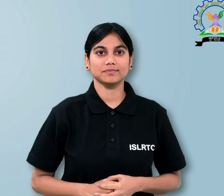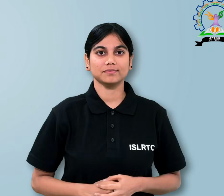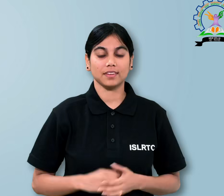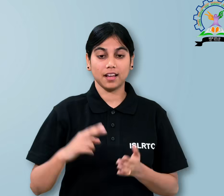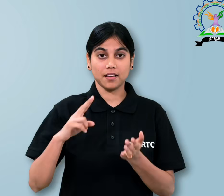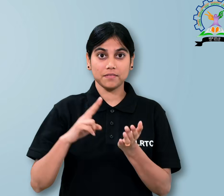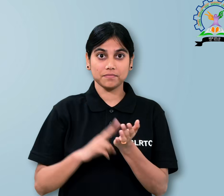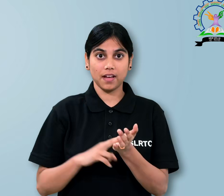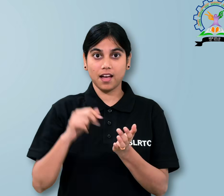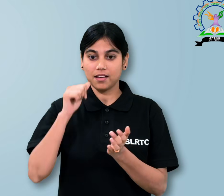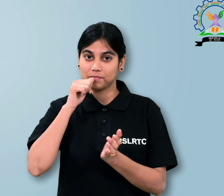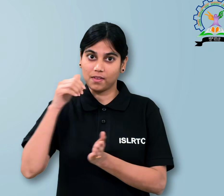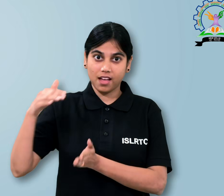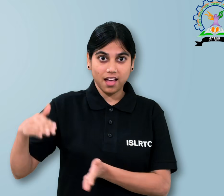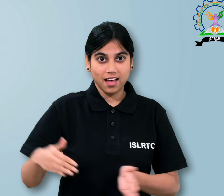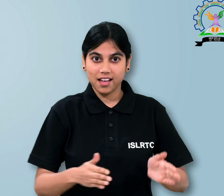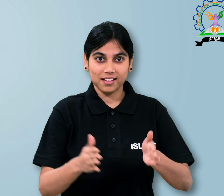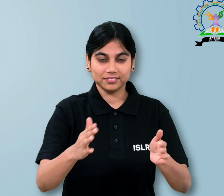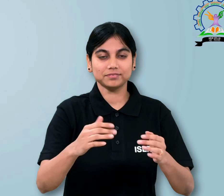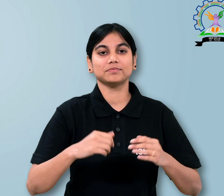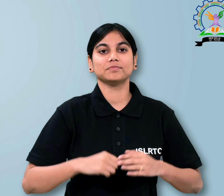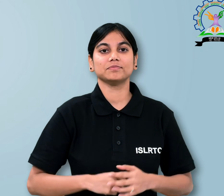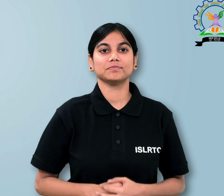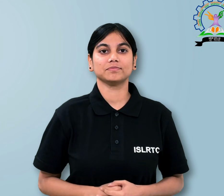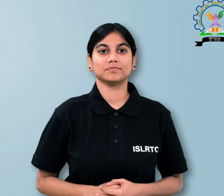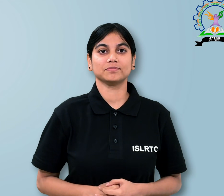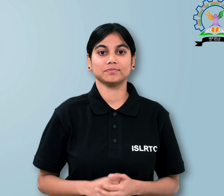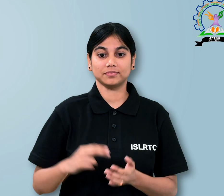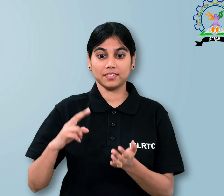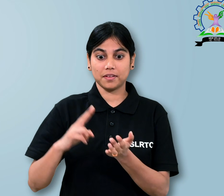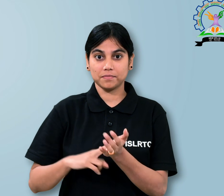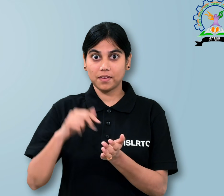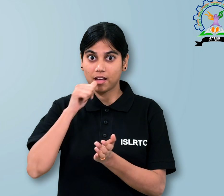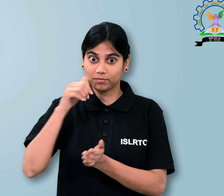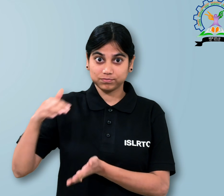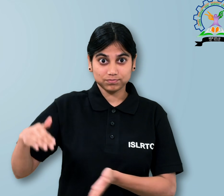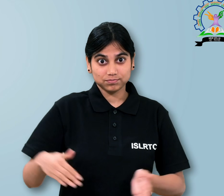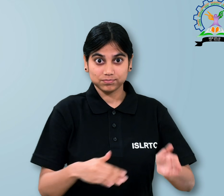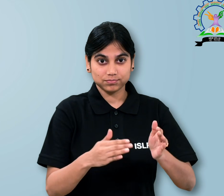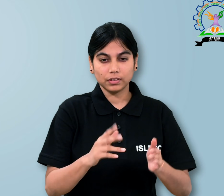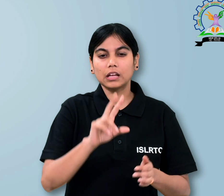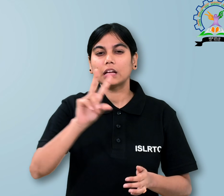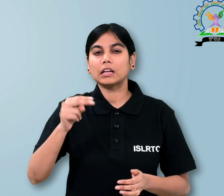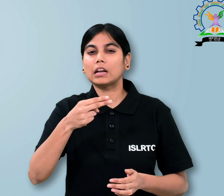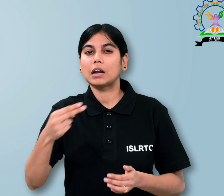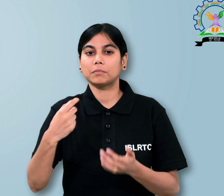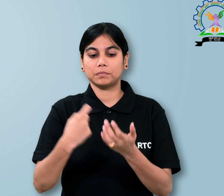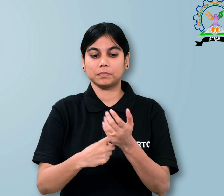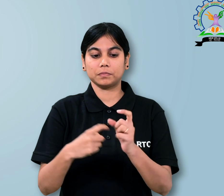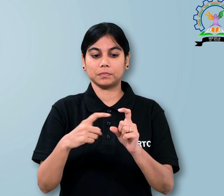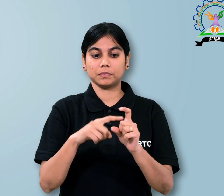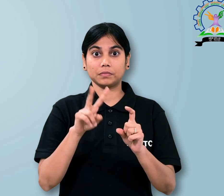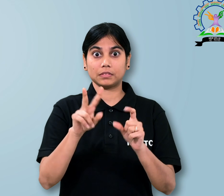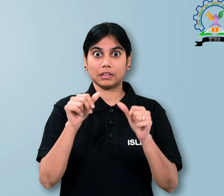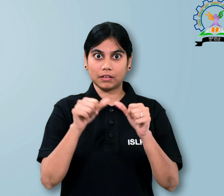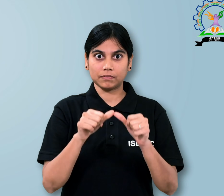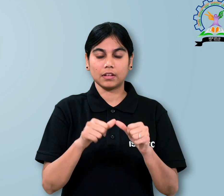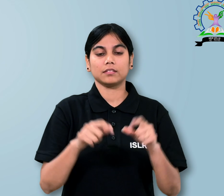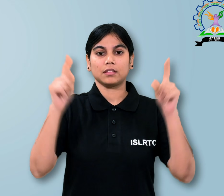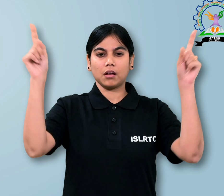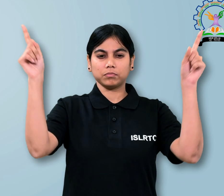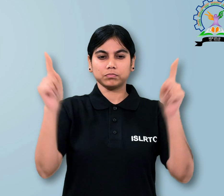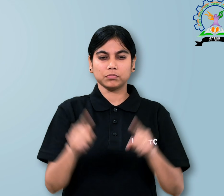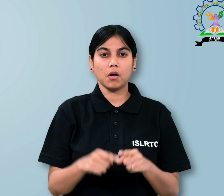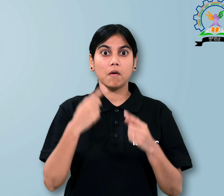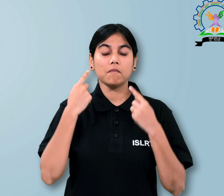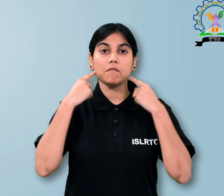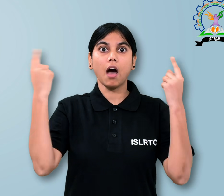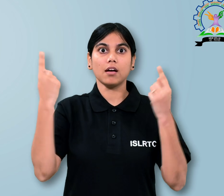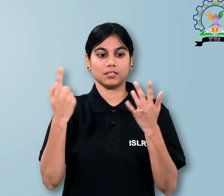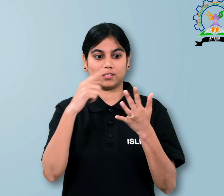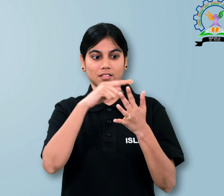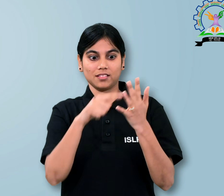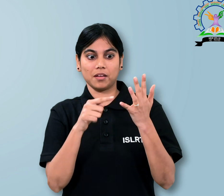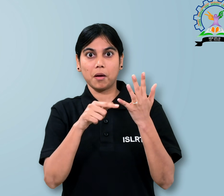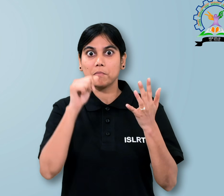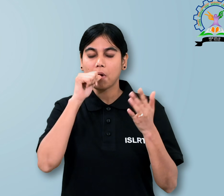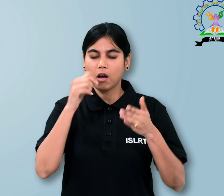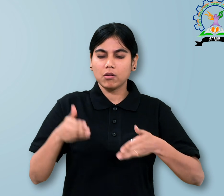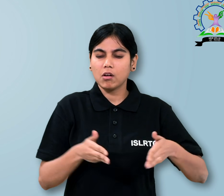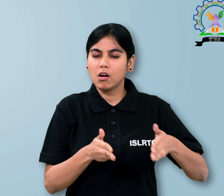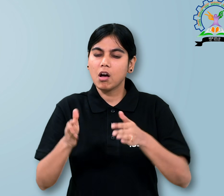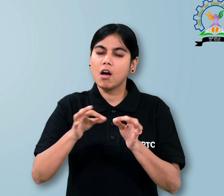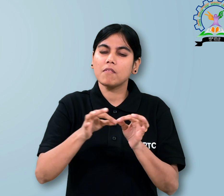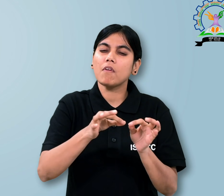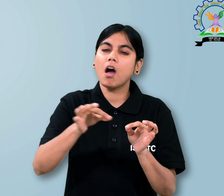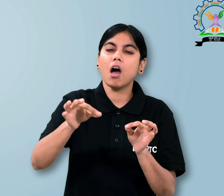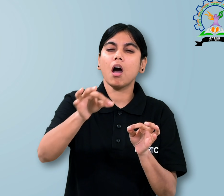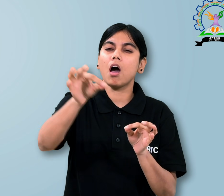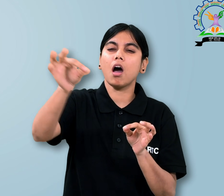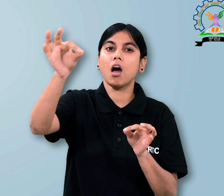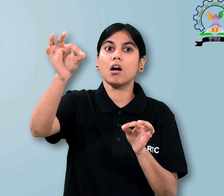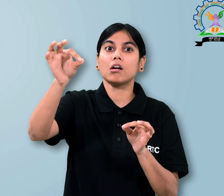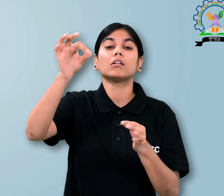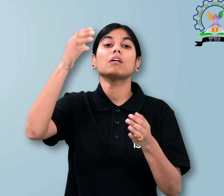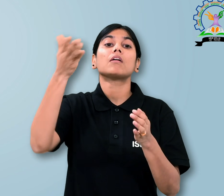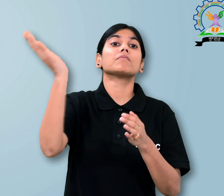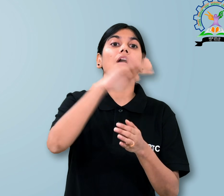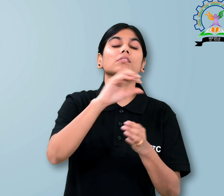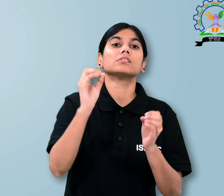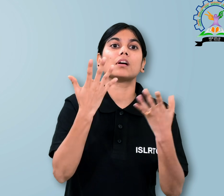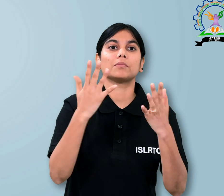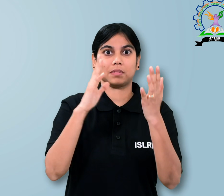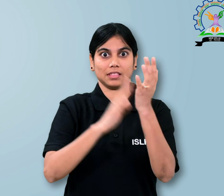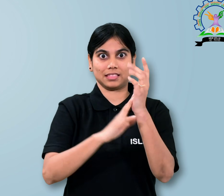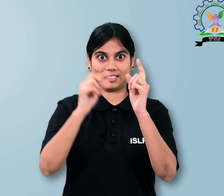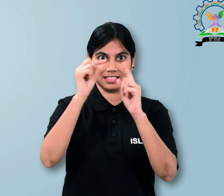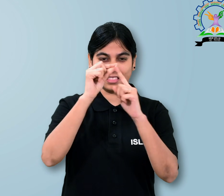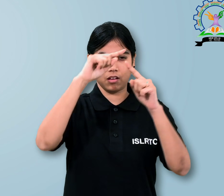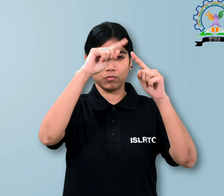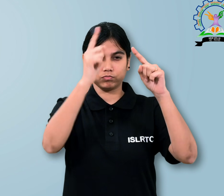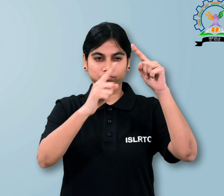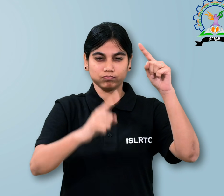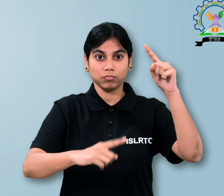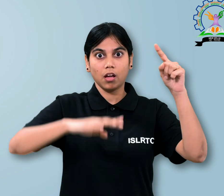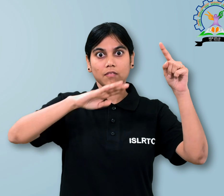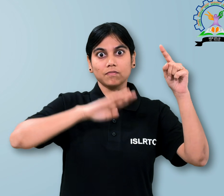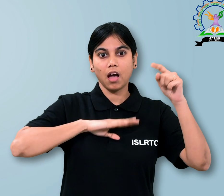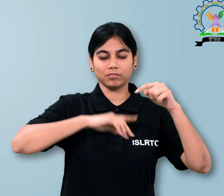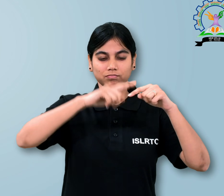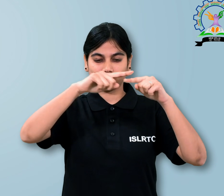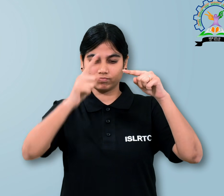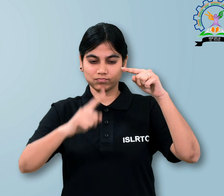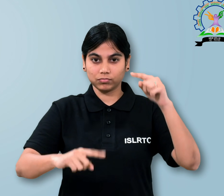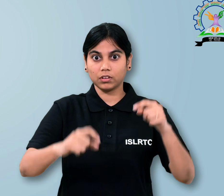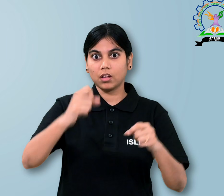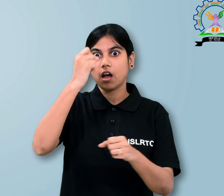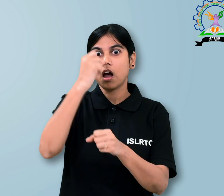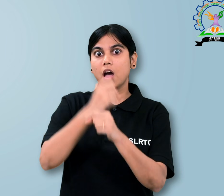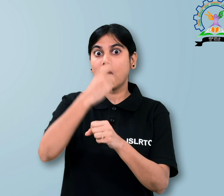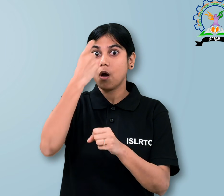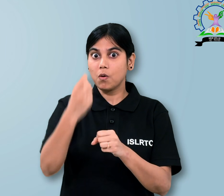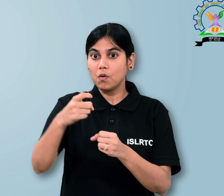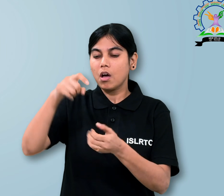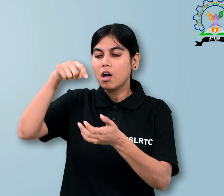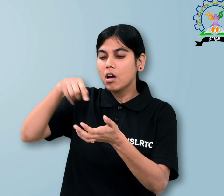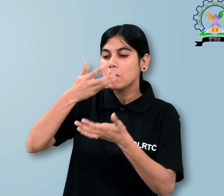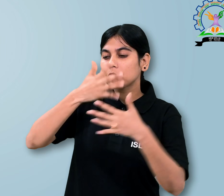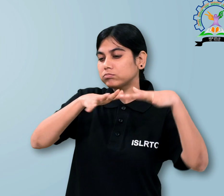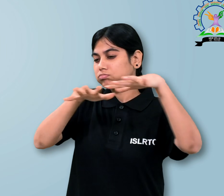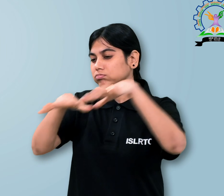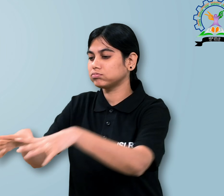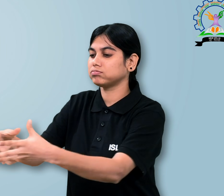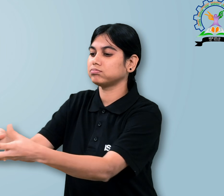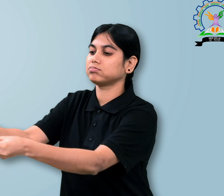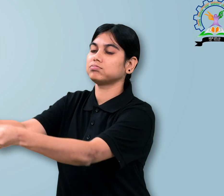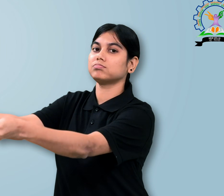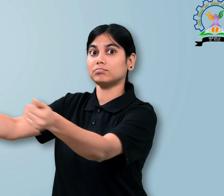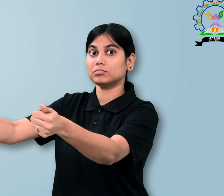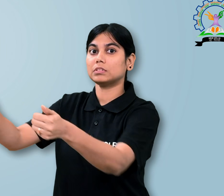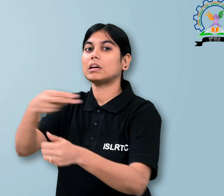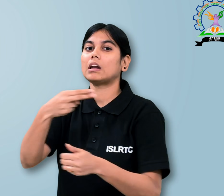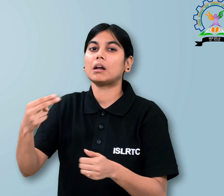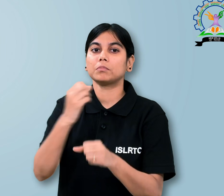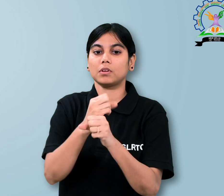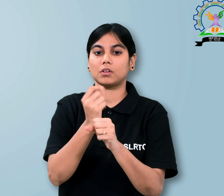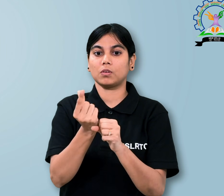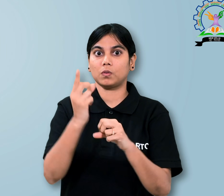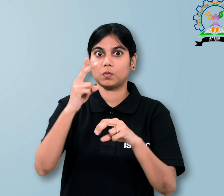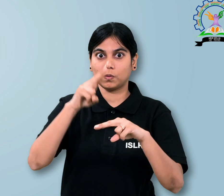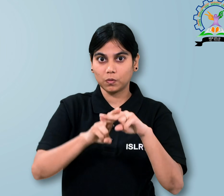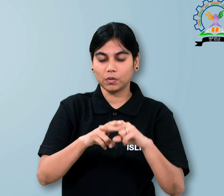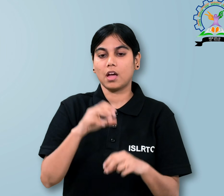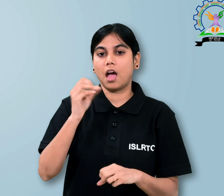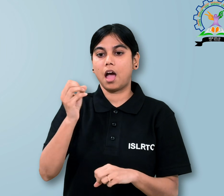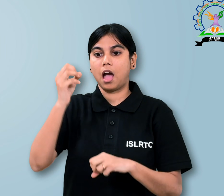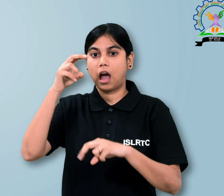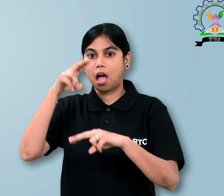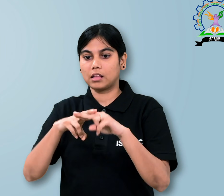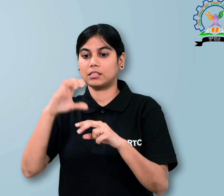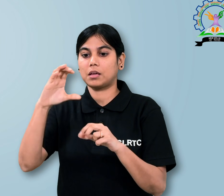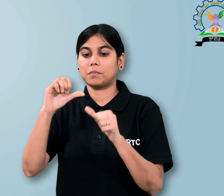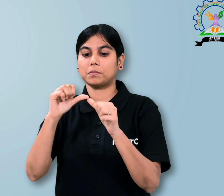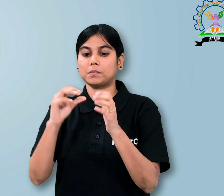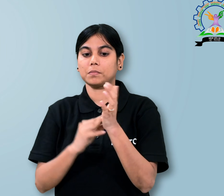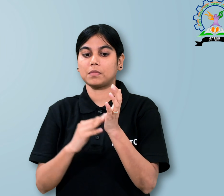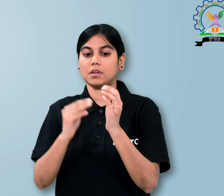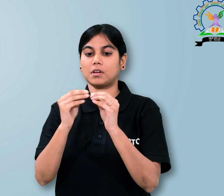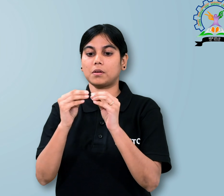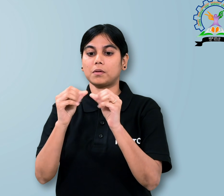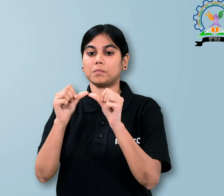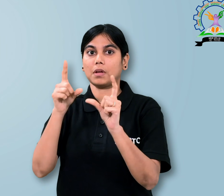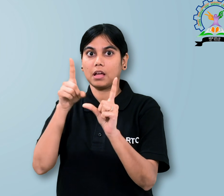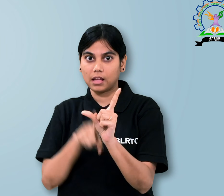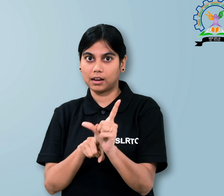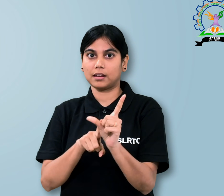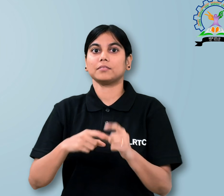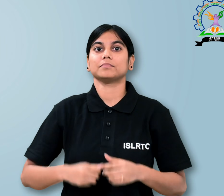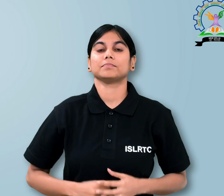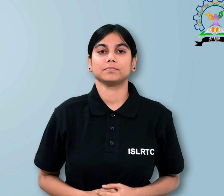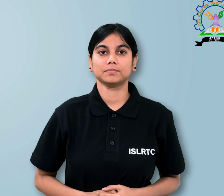River Narmada River Narmada is also known as Reva. It is the fifth largest river in India. It is the largest west flowing river. It originates in Madhya Pradesh and flows through Maharashtra and Gujarat and finally meets the Gulf of Cambay.